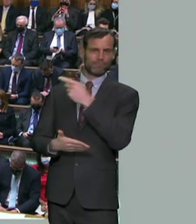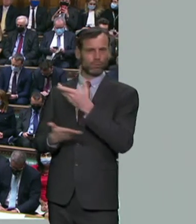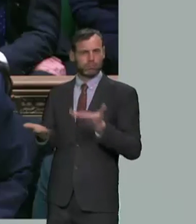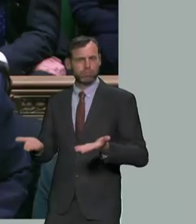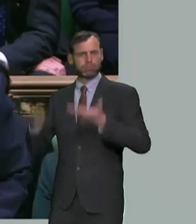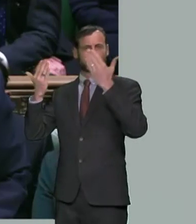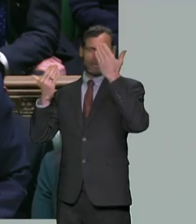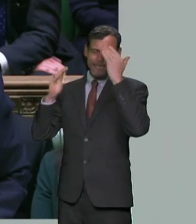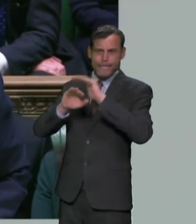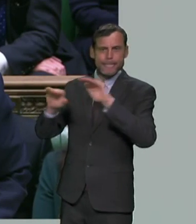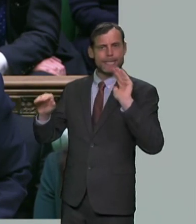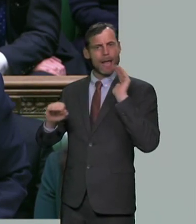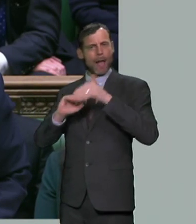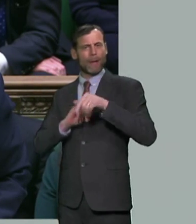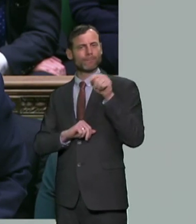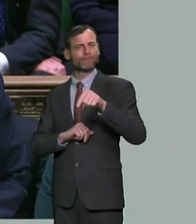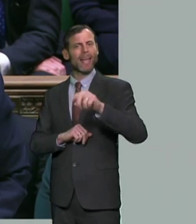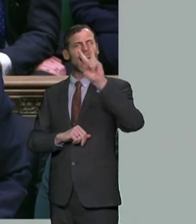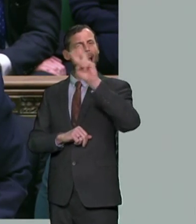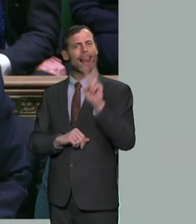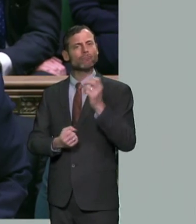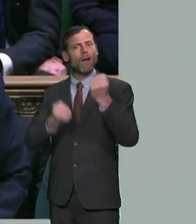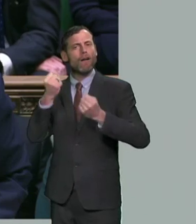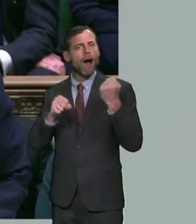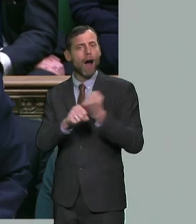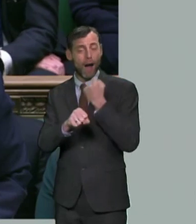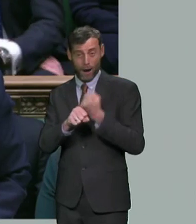We are supporting the electric vehicle industry.